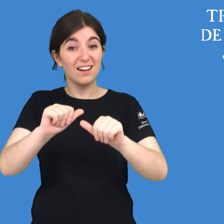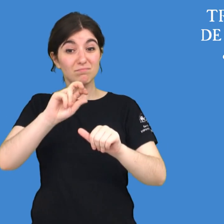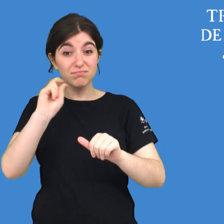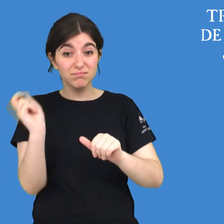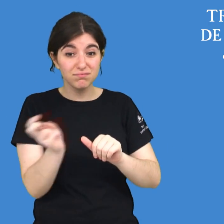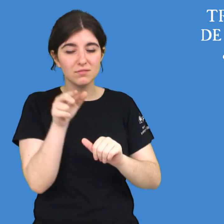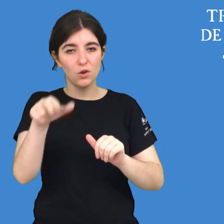etc